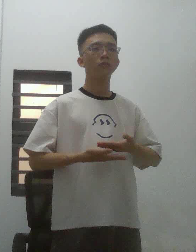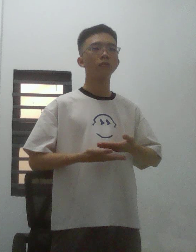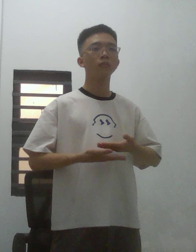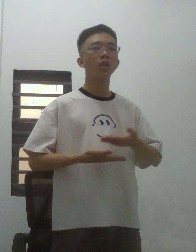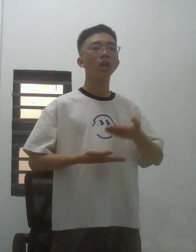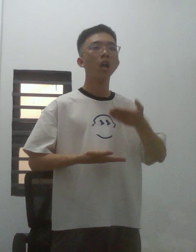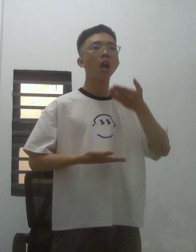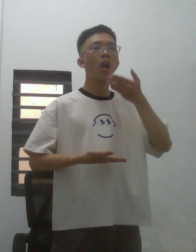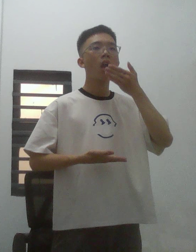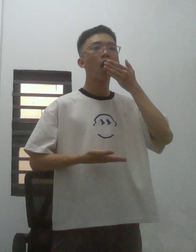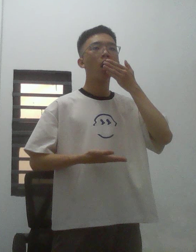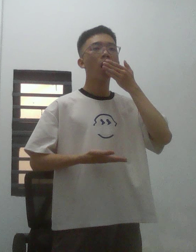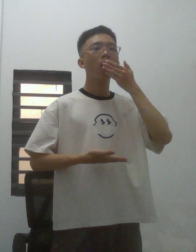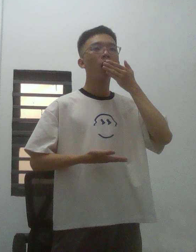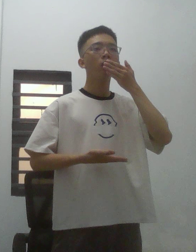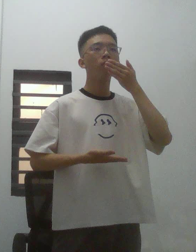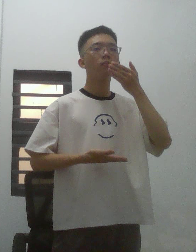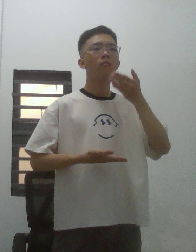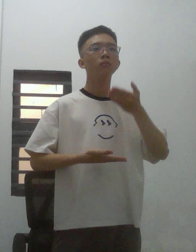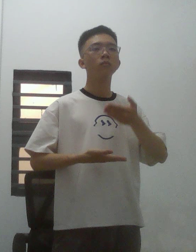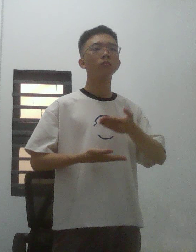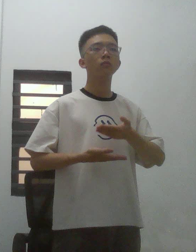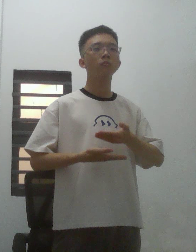sup